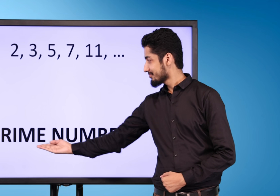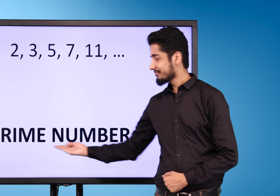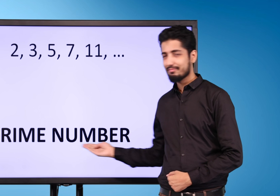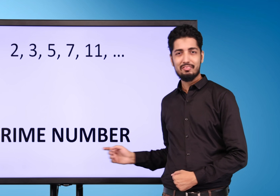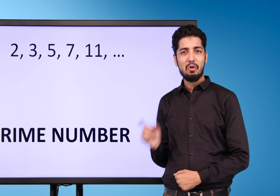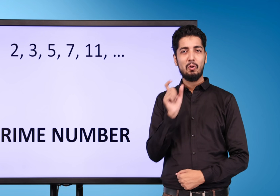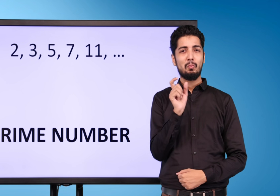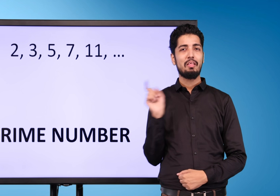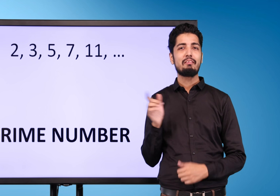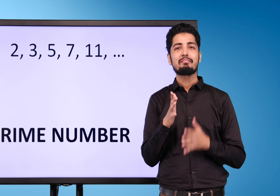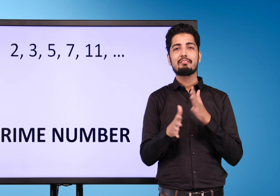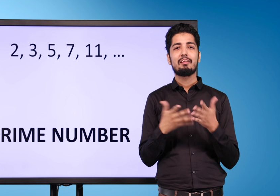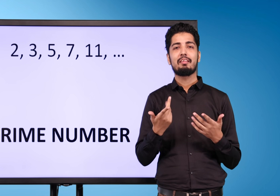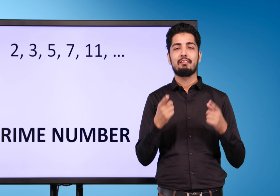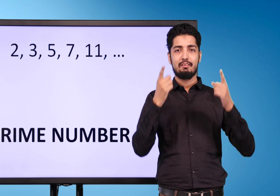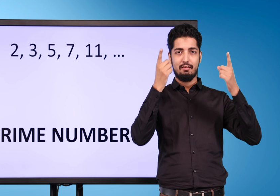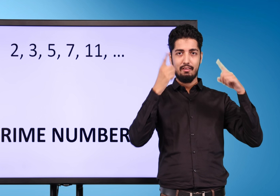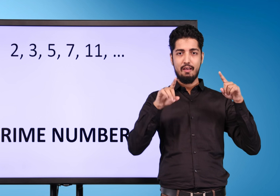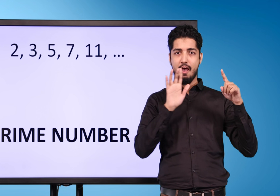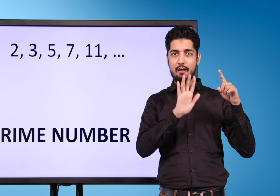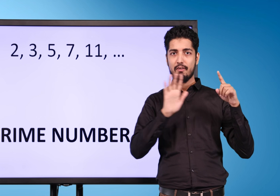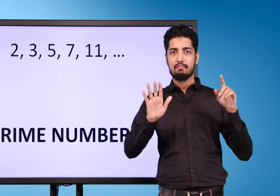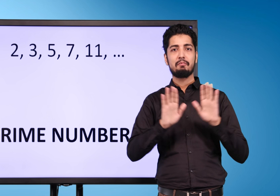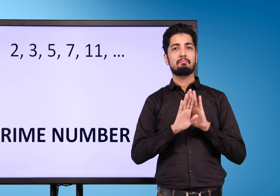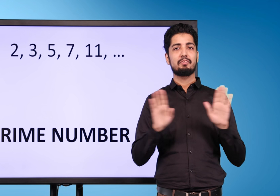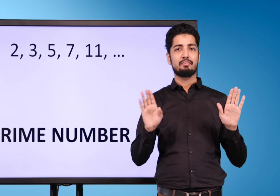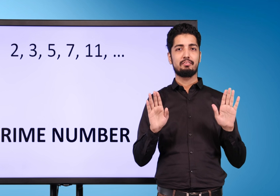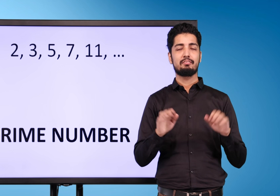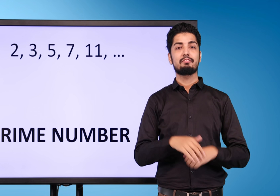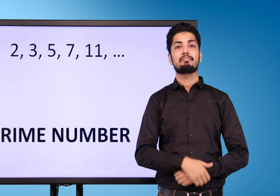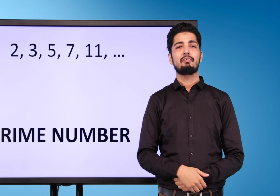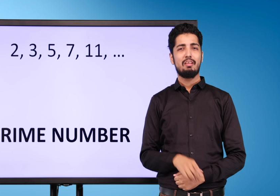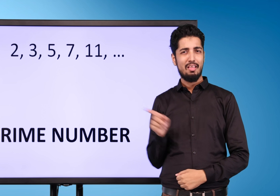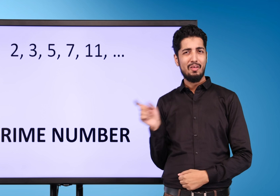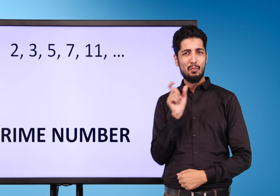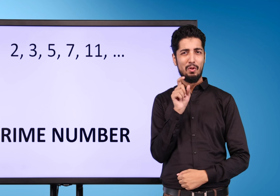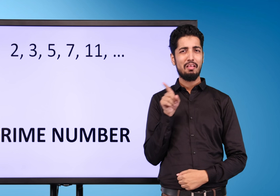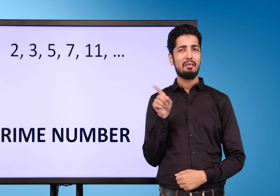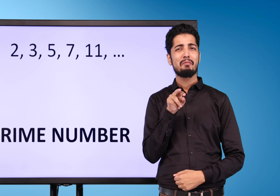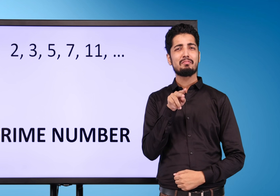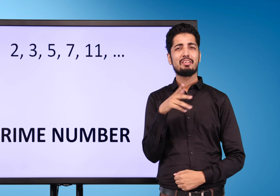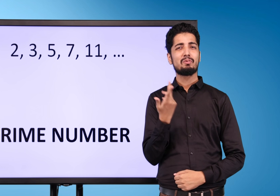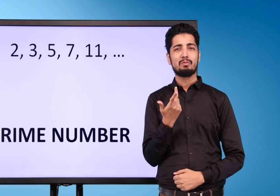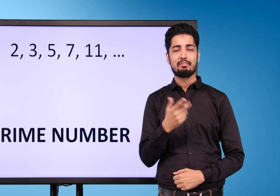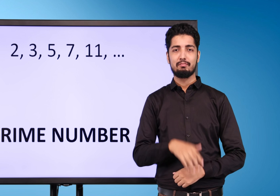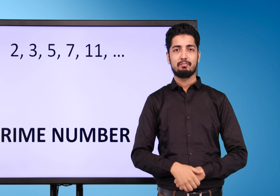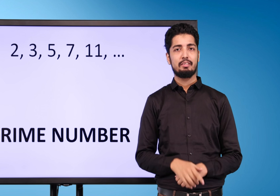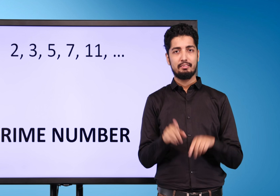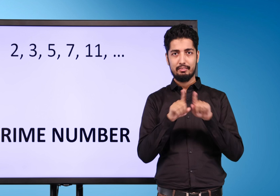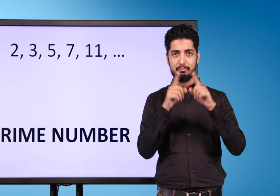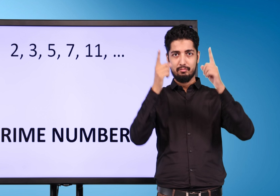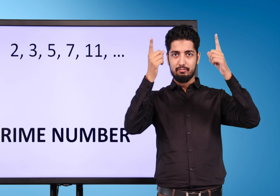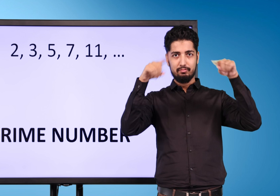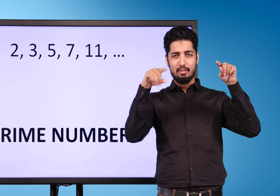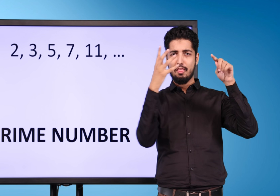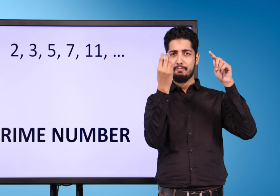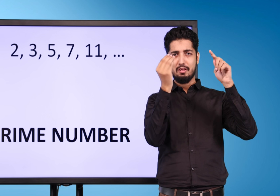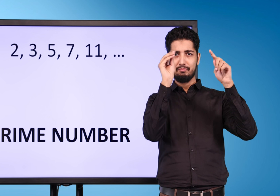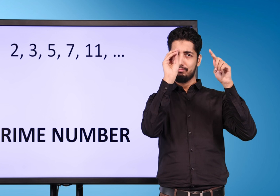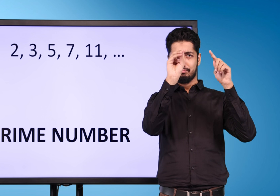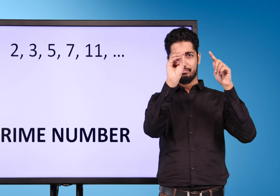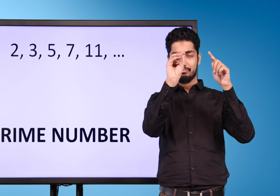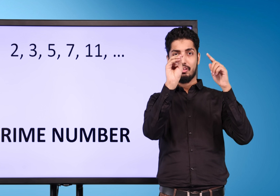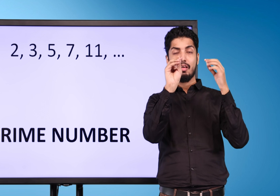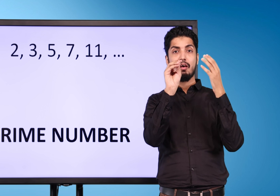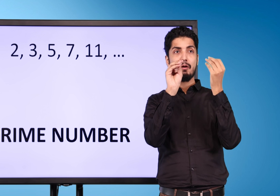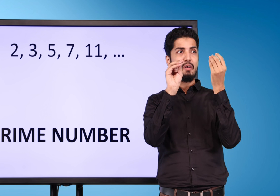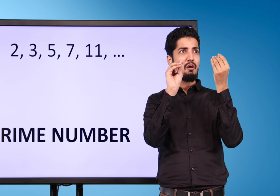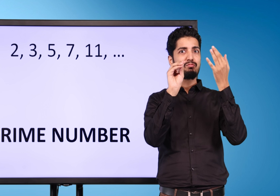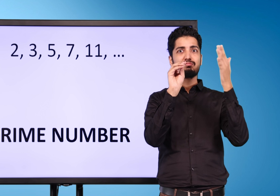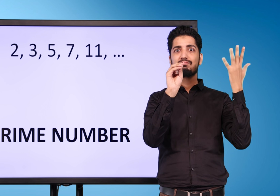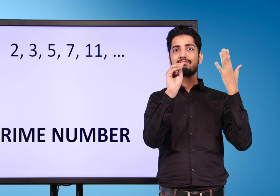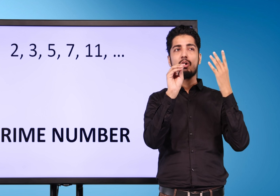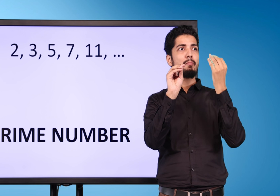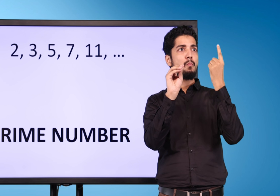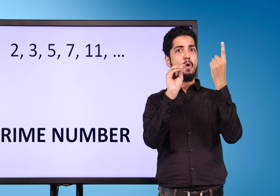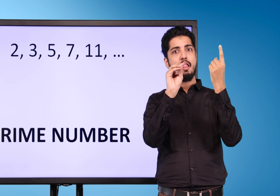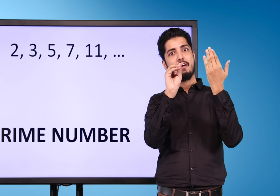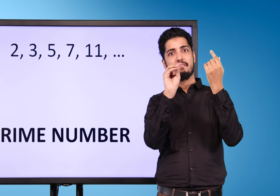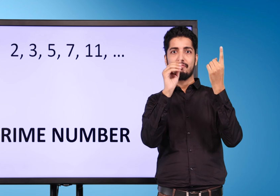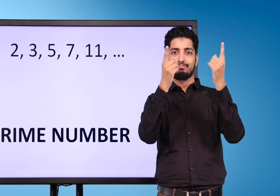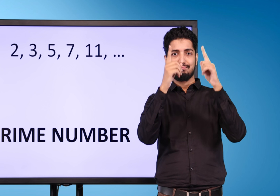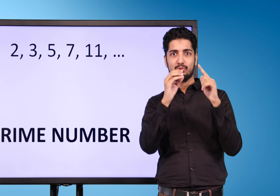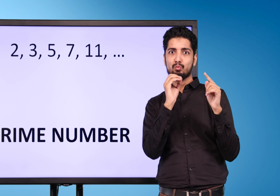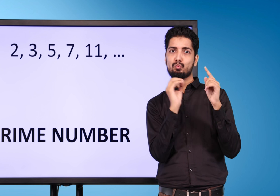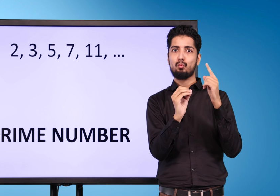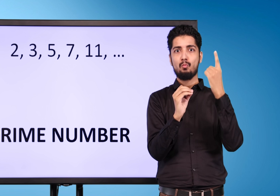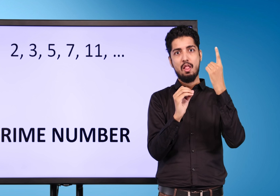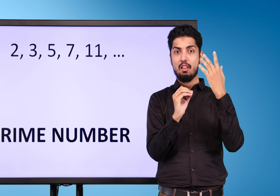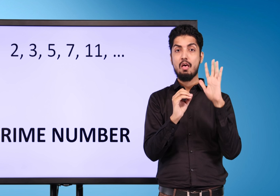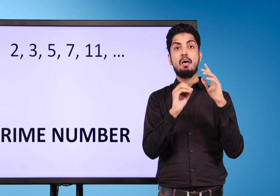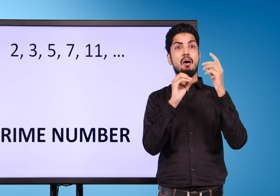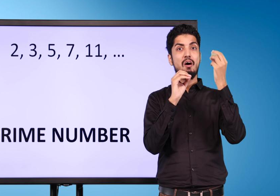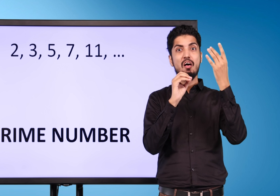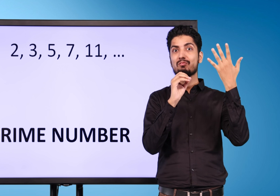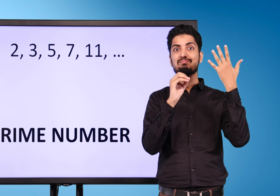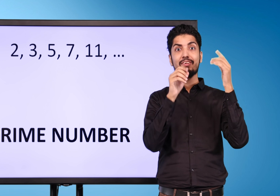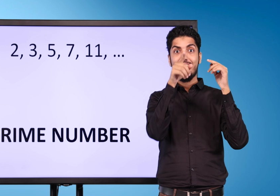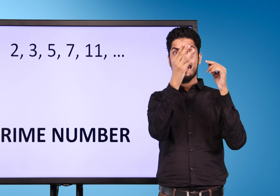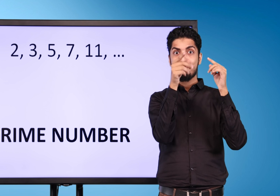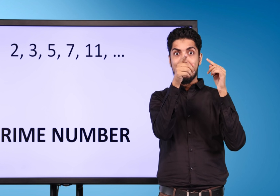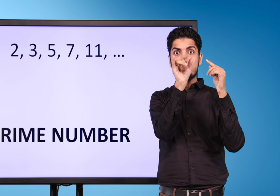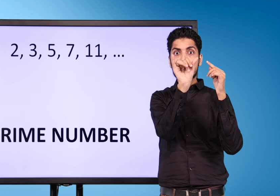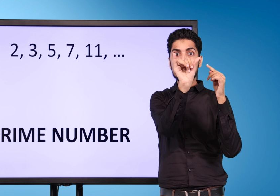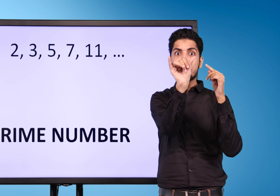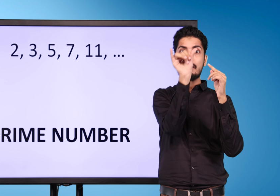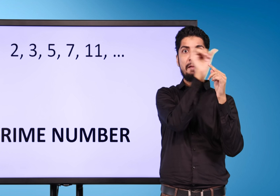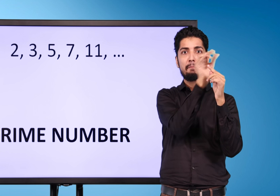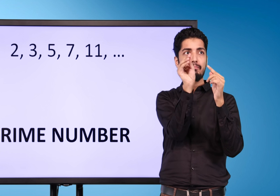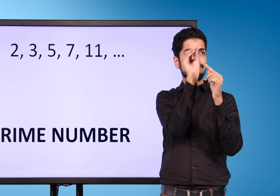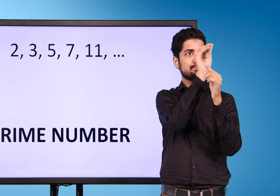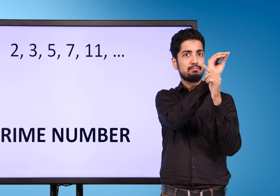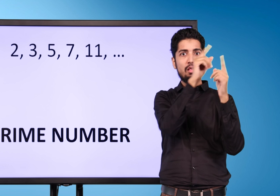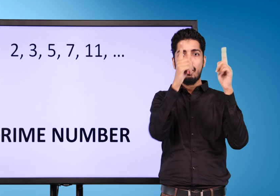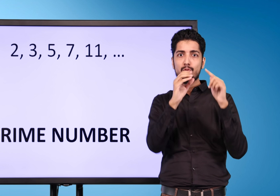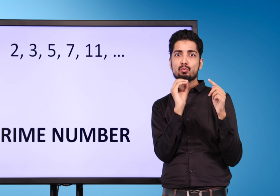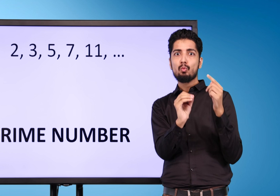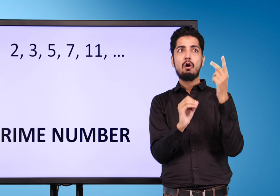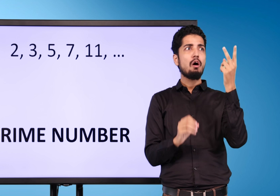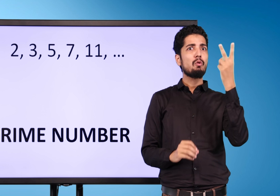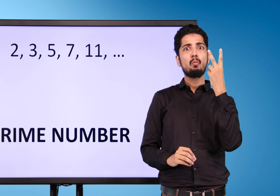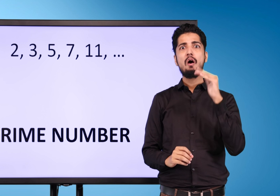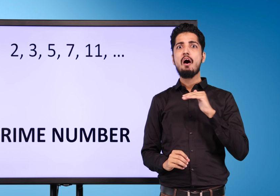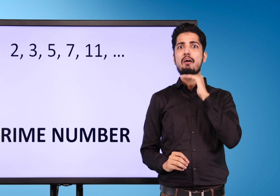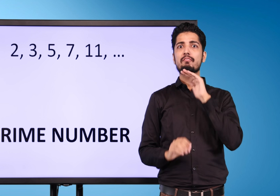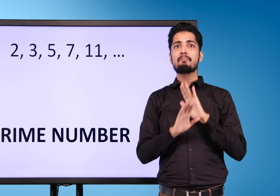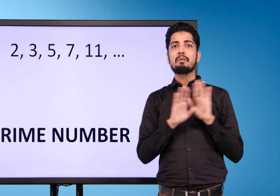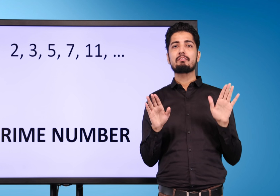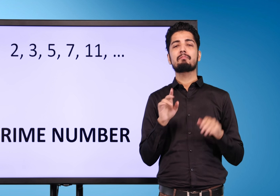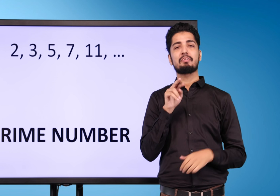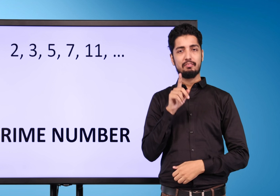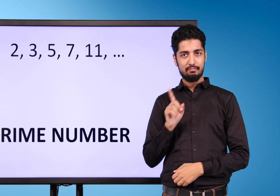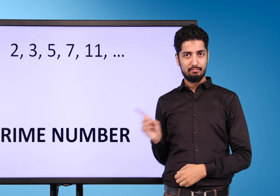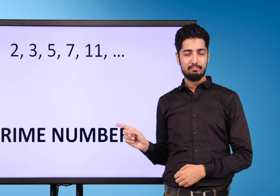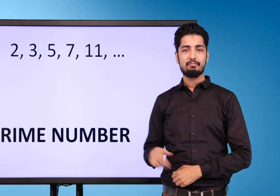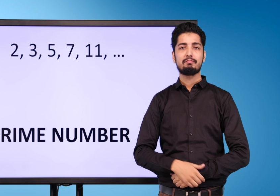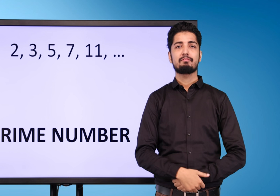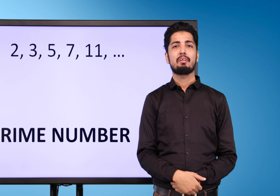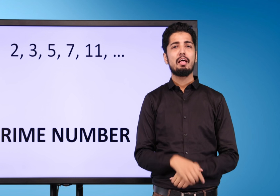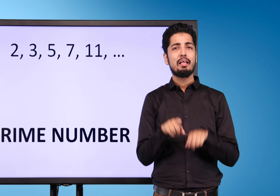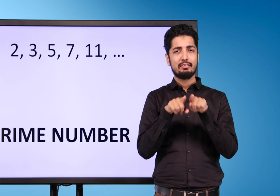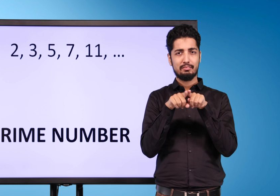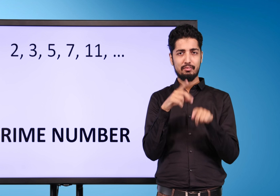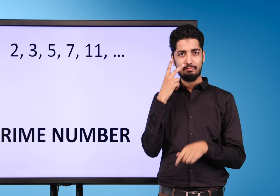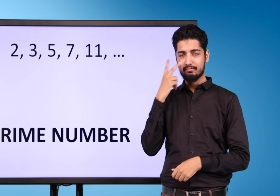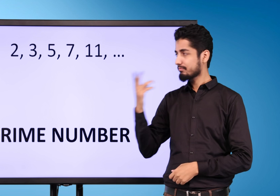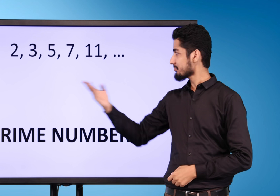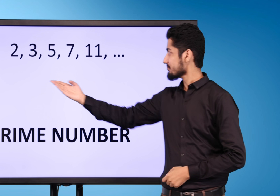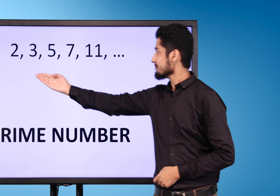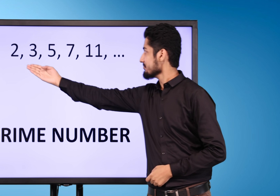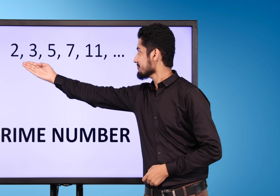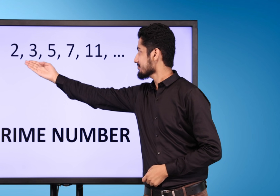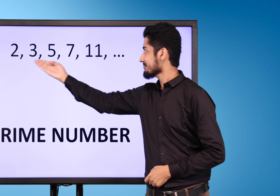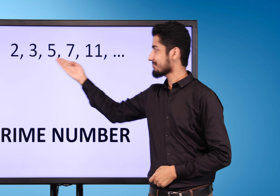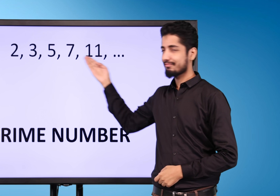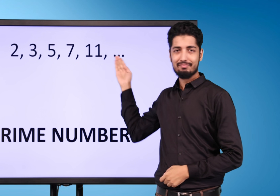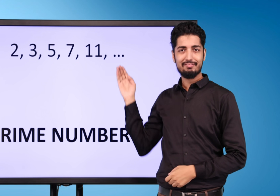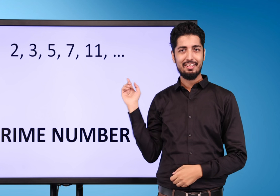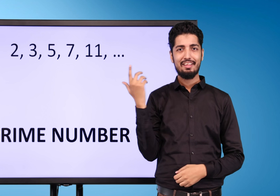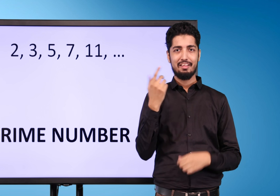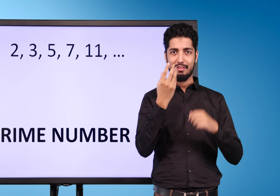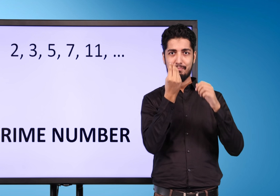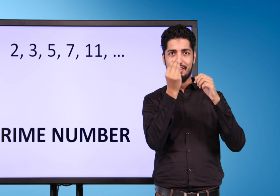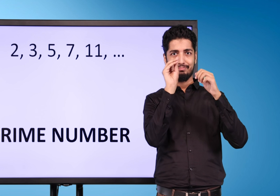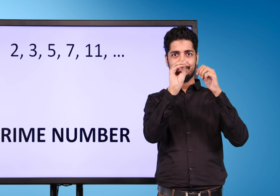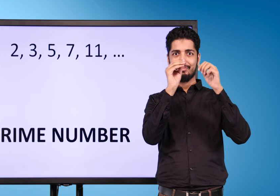This is the sign for prime numbers These are numbers, having Exactly two factors 1 and the number itself For example some prime numbers are